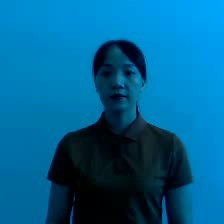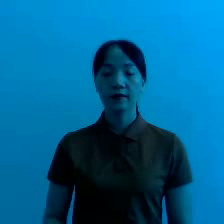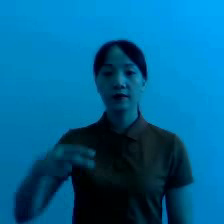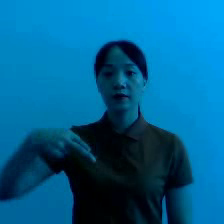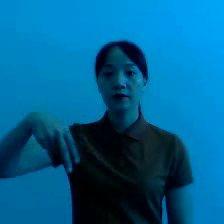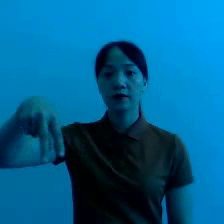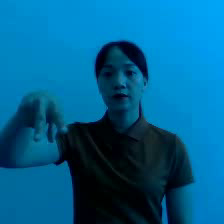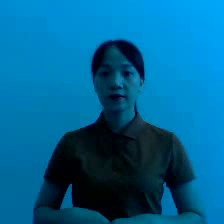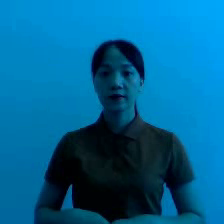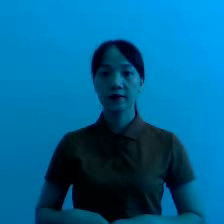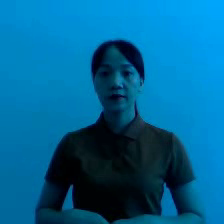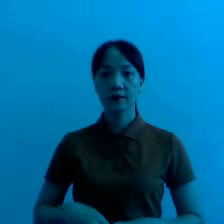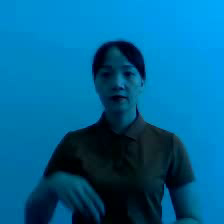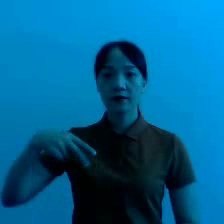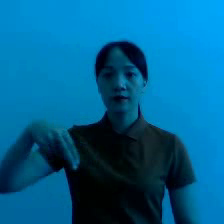Đi